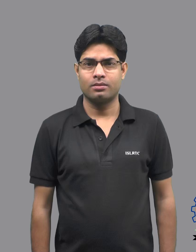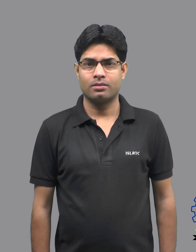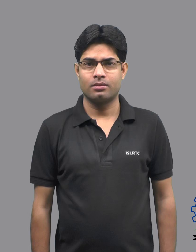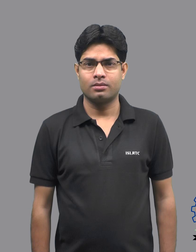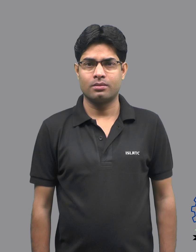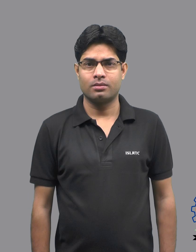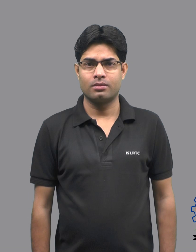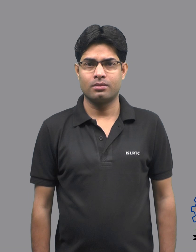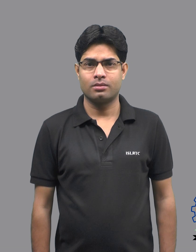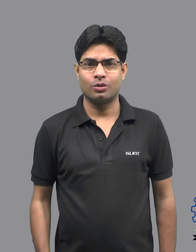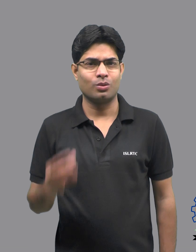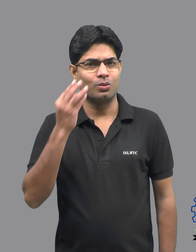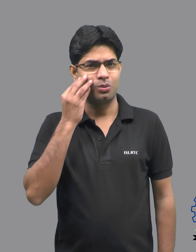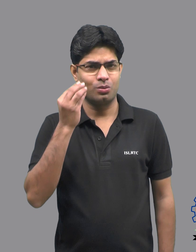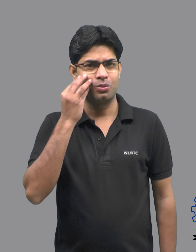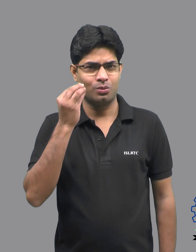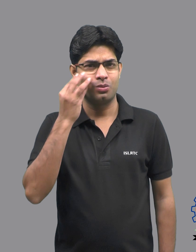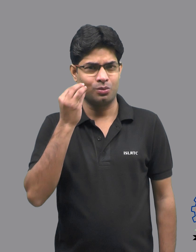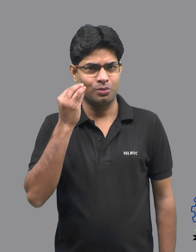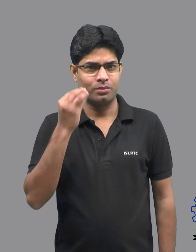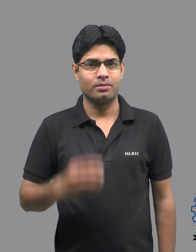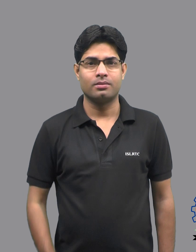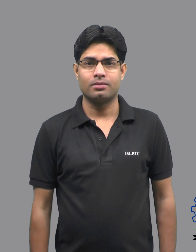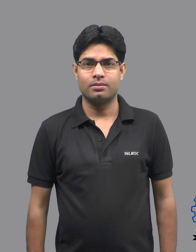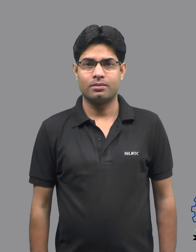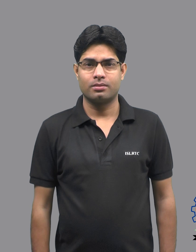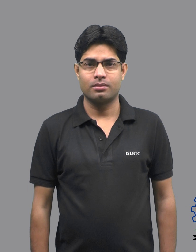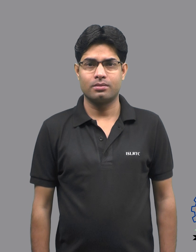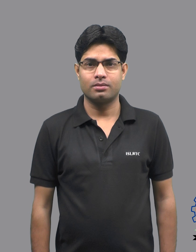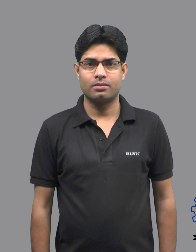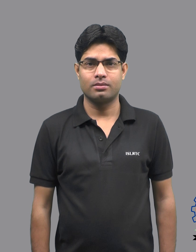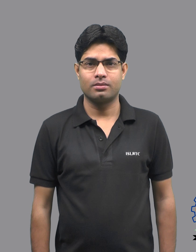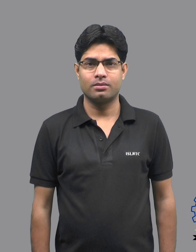Pink